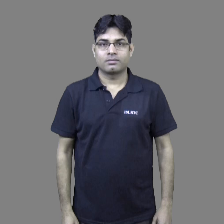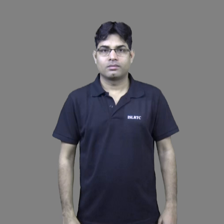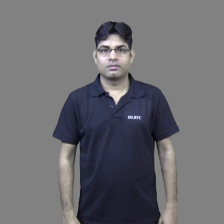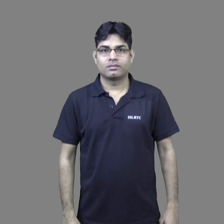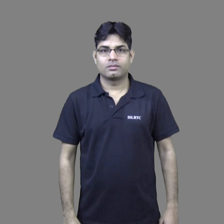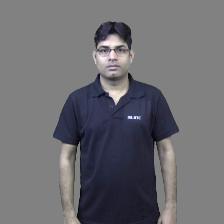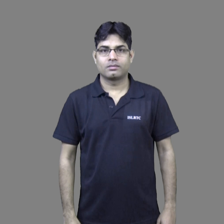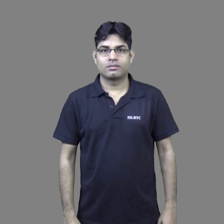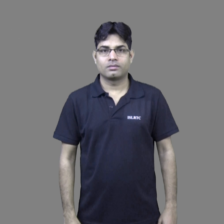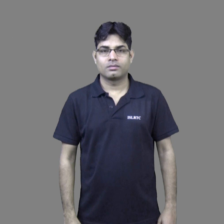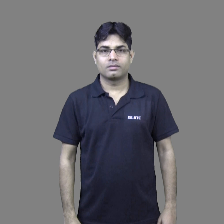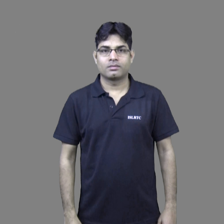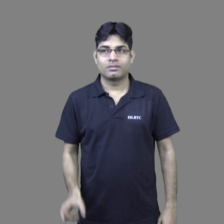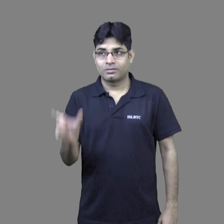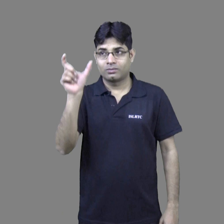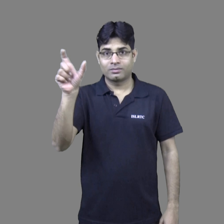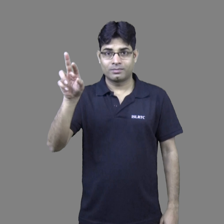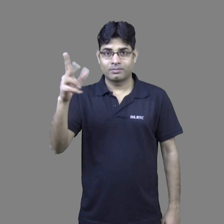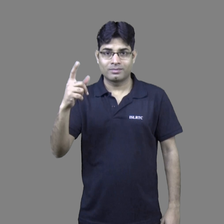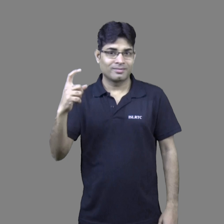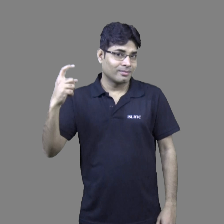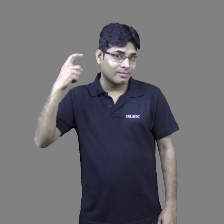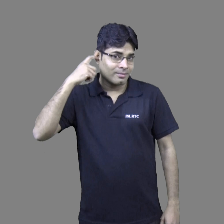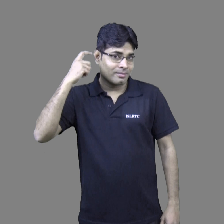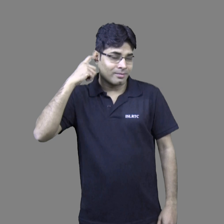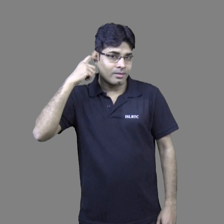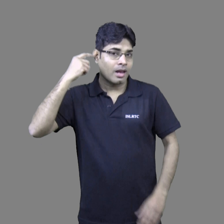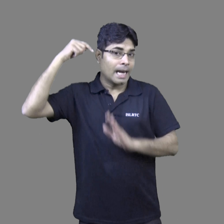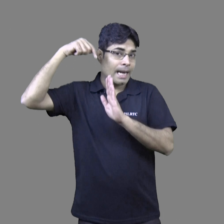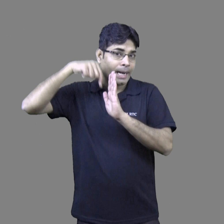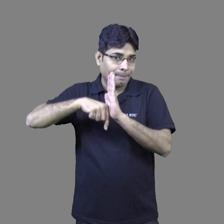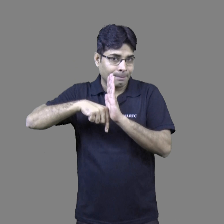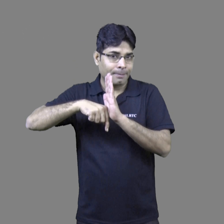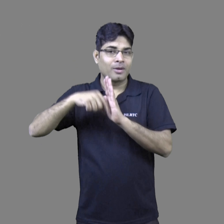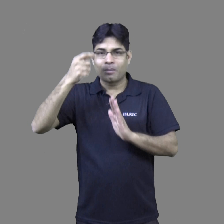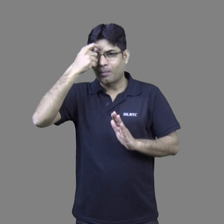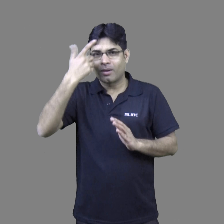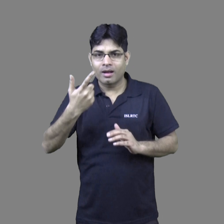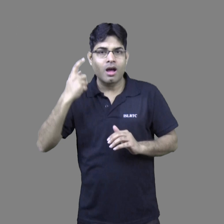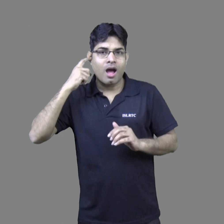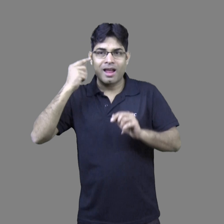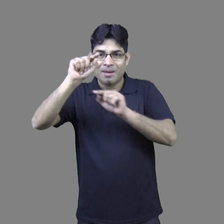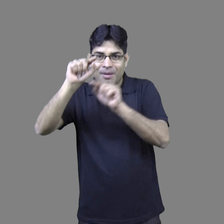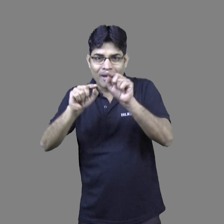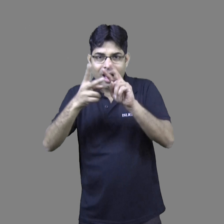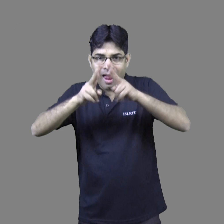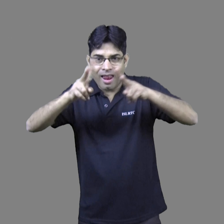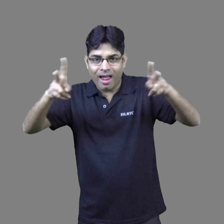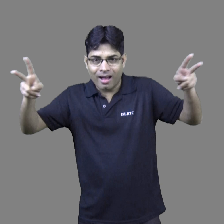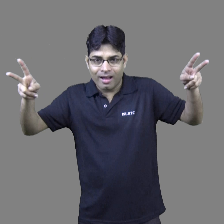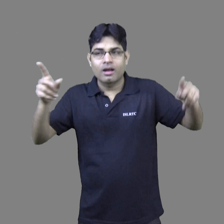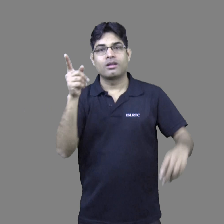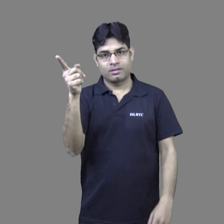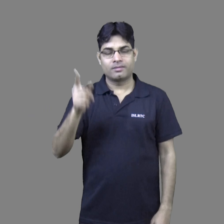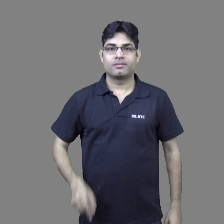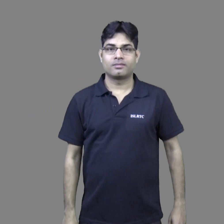Hearing Loss